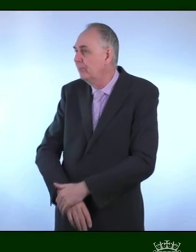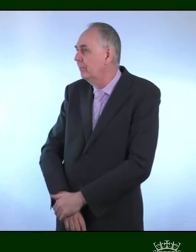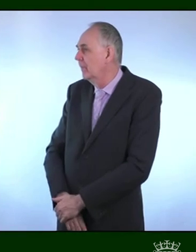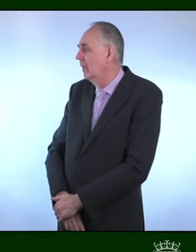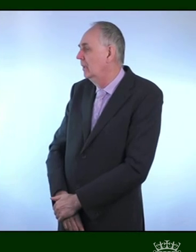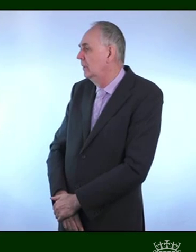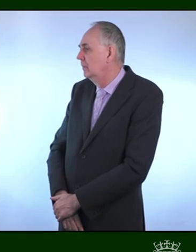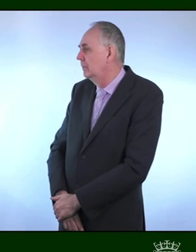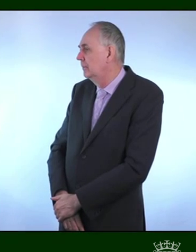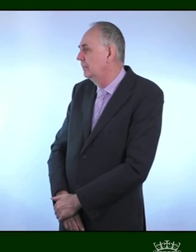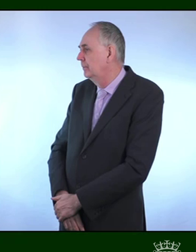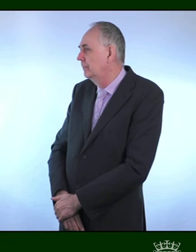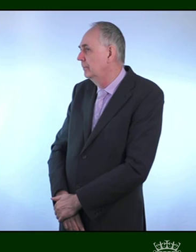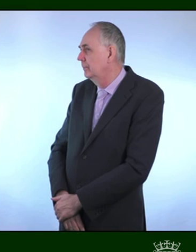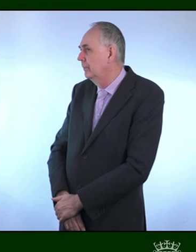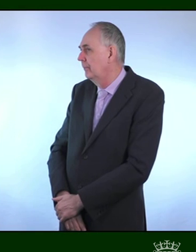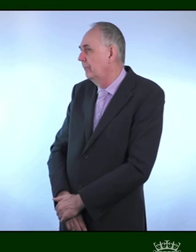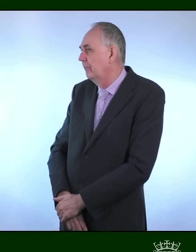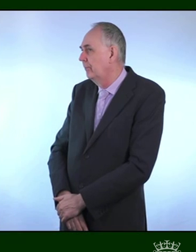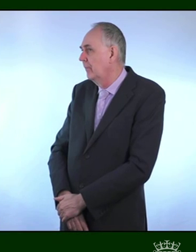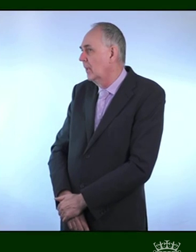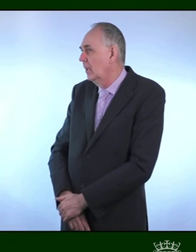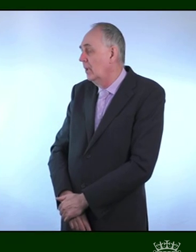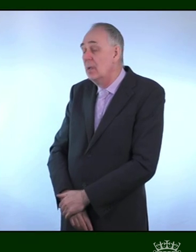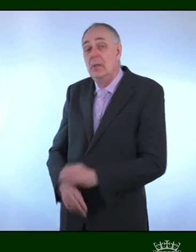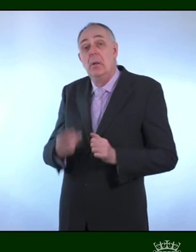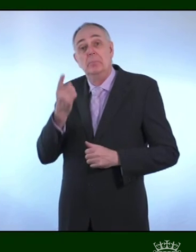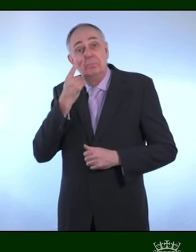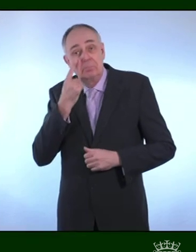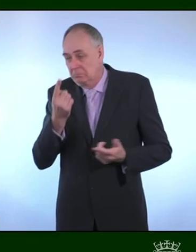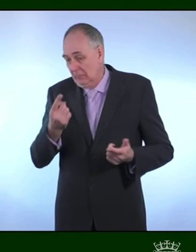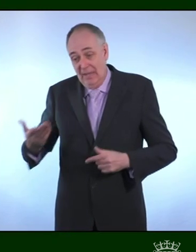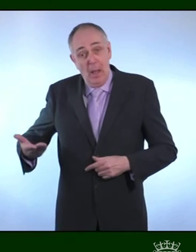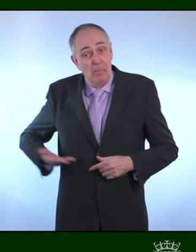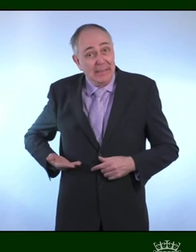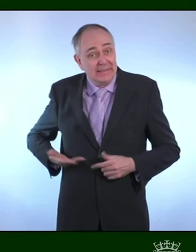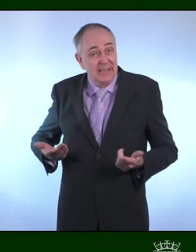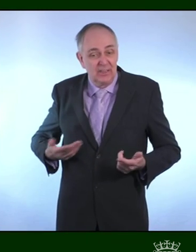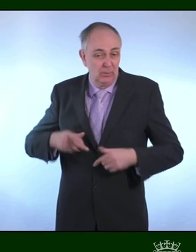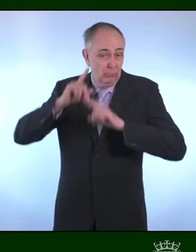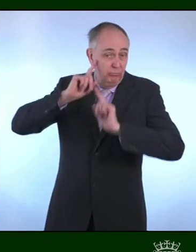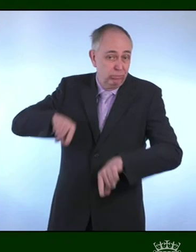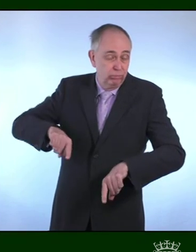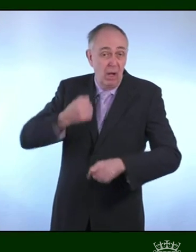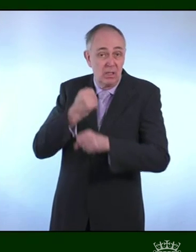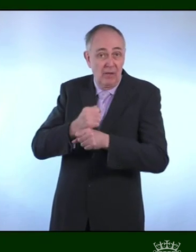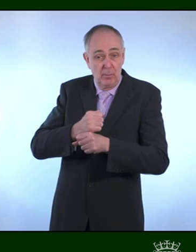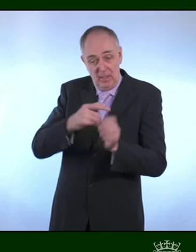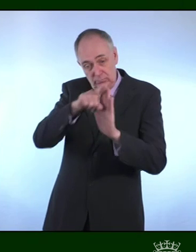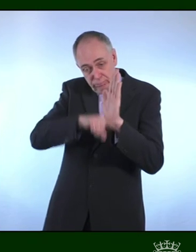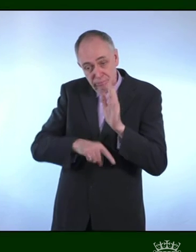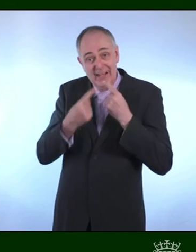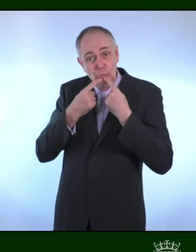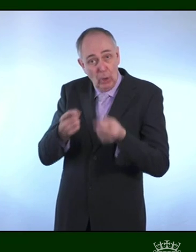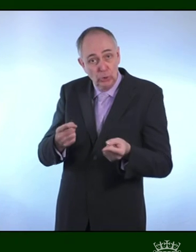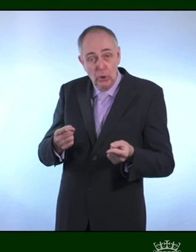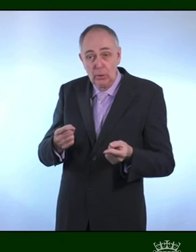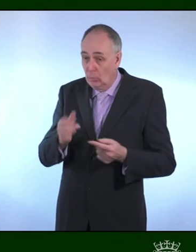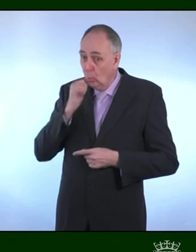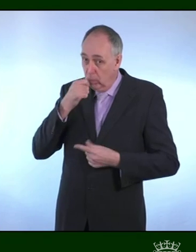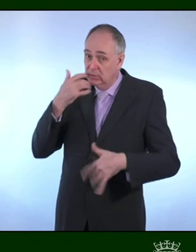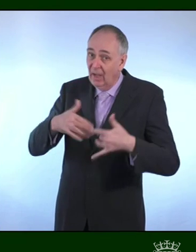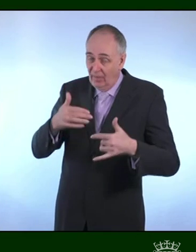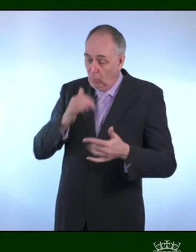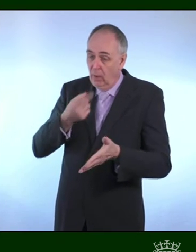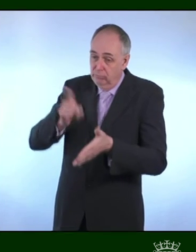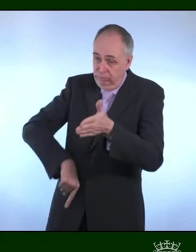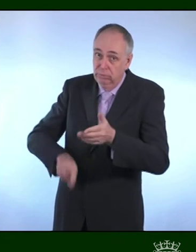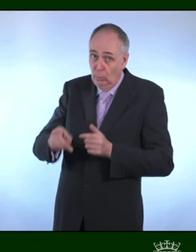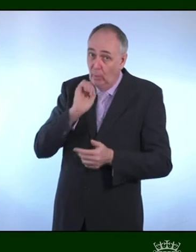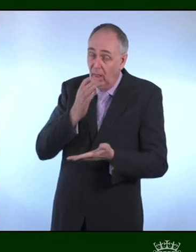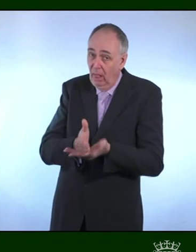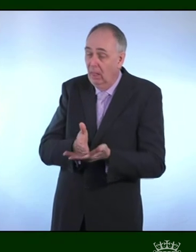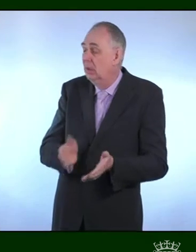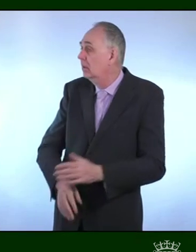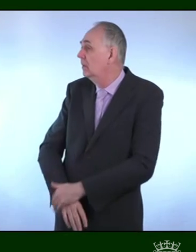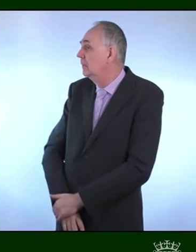Where businesses are blatantly ignoring the instructions of the Government, they will face the consequences that have been well advertised.